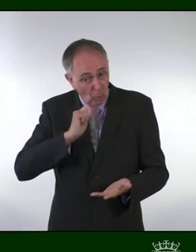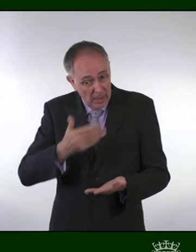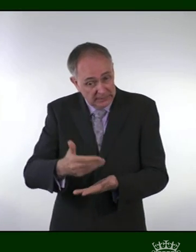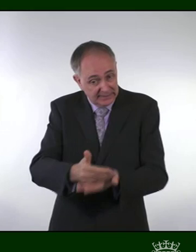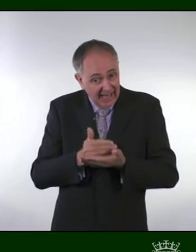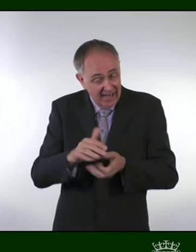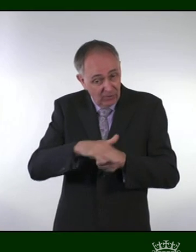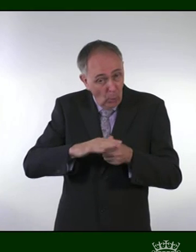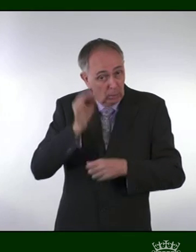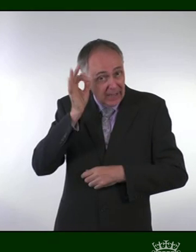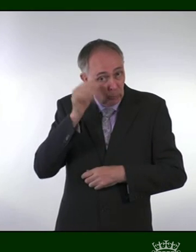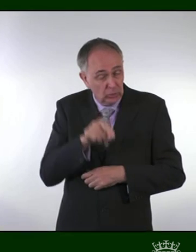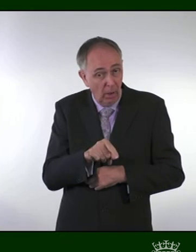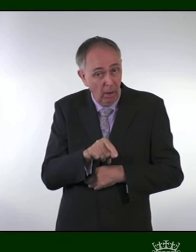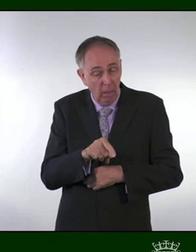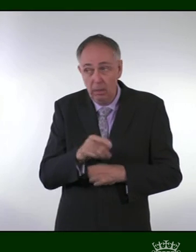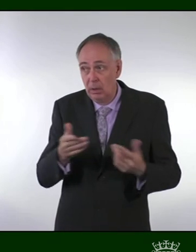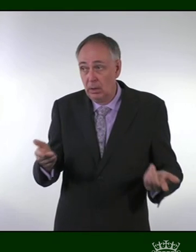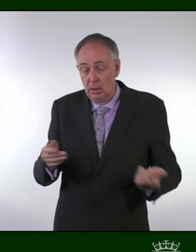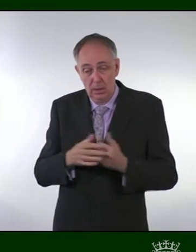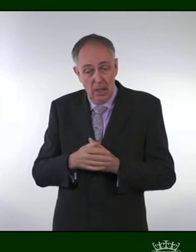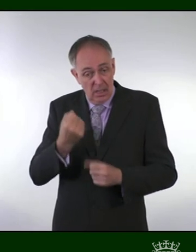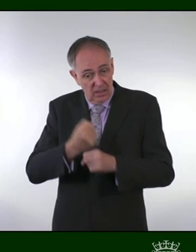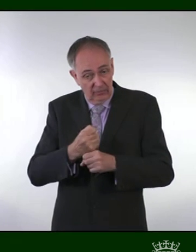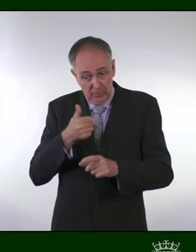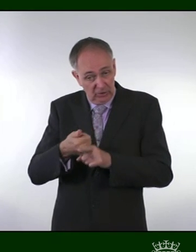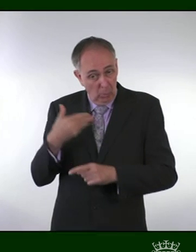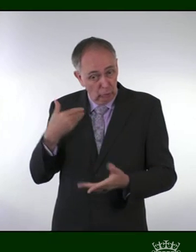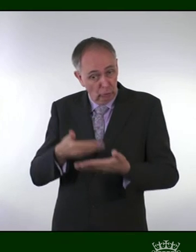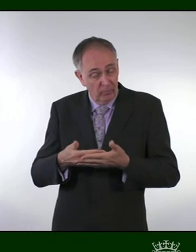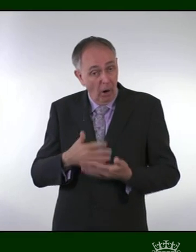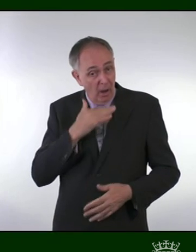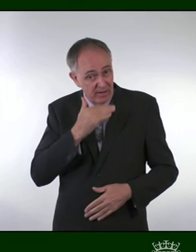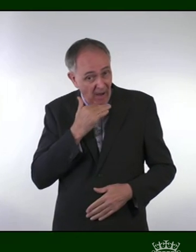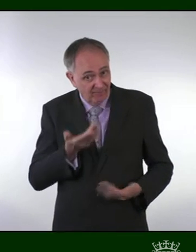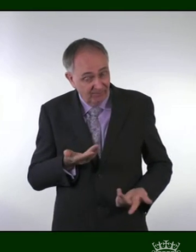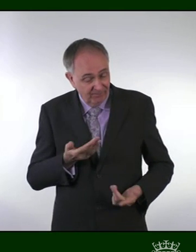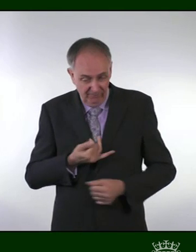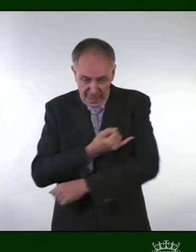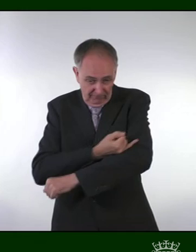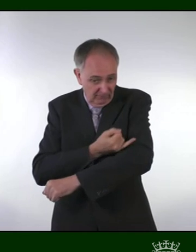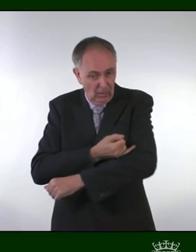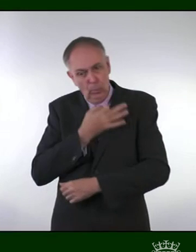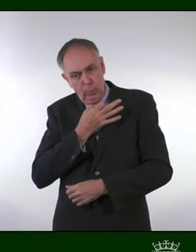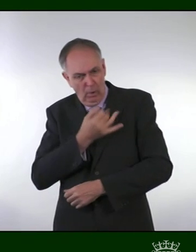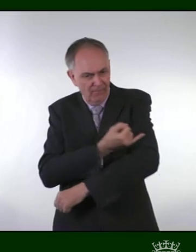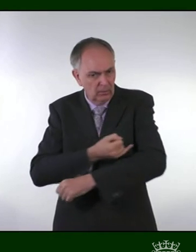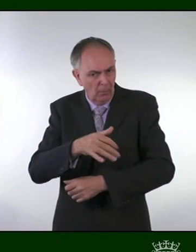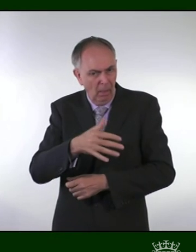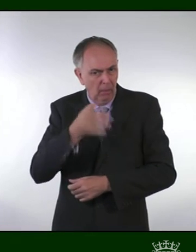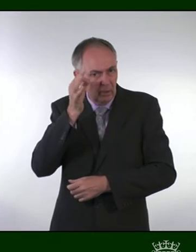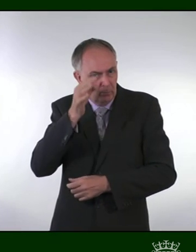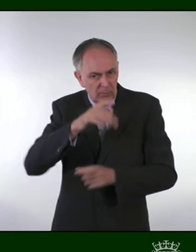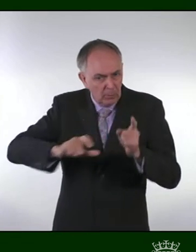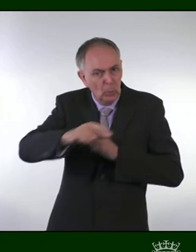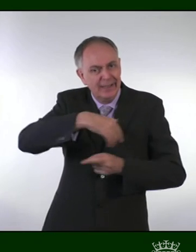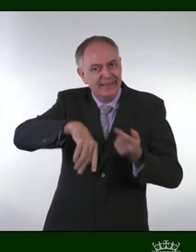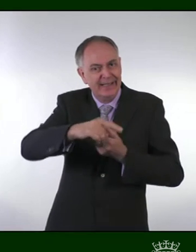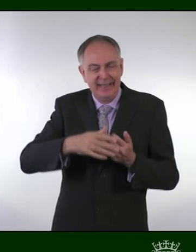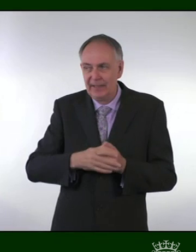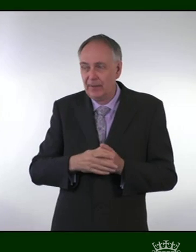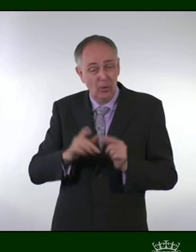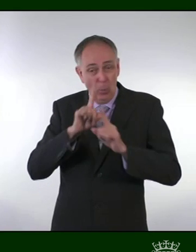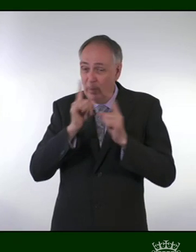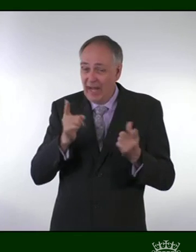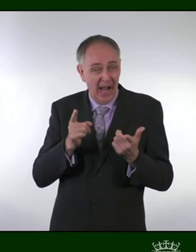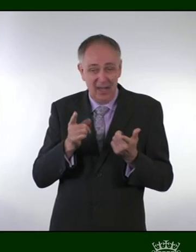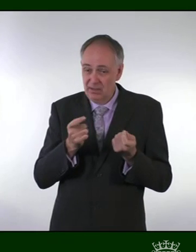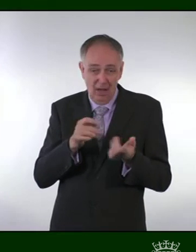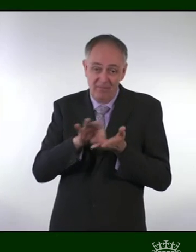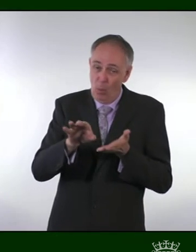Does the Prime Minister feel that the support that his Government have already provided is enough for our most vulnerable communities, and will not lead to council cuts and another era of austerity?